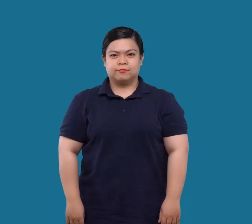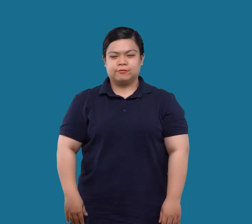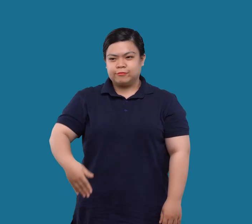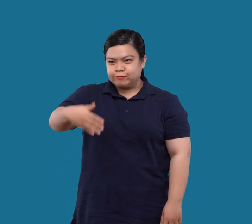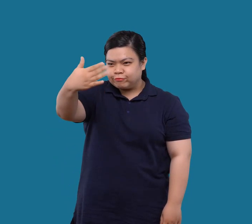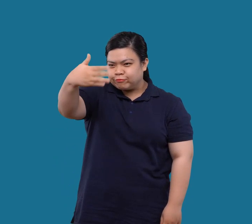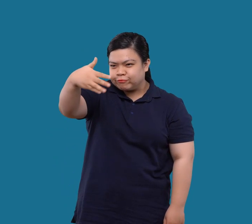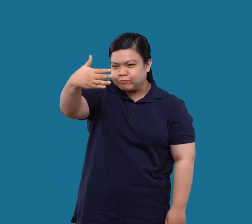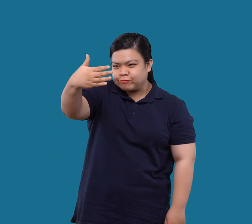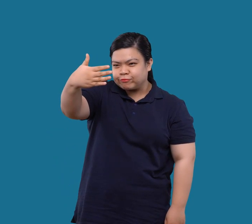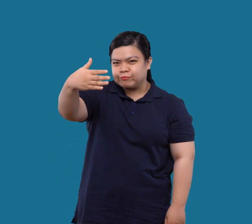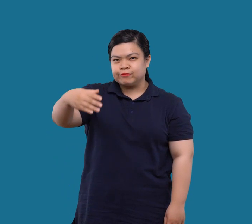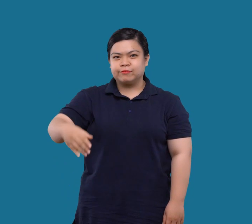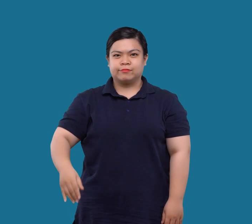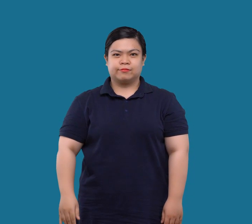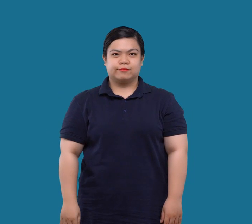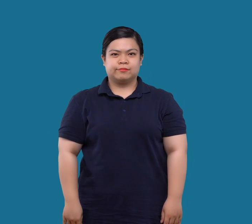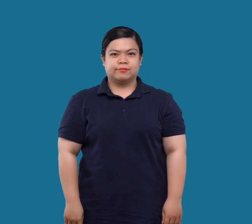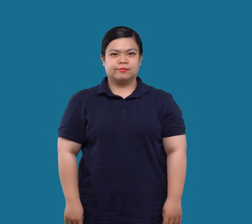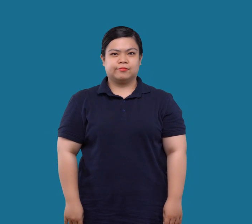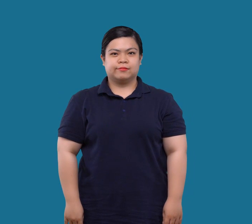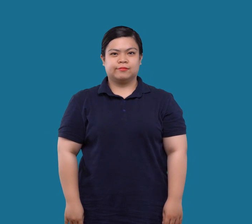phim truyện